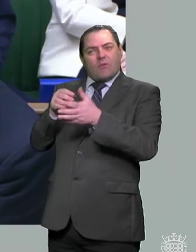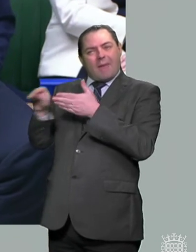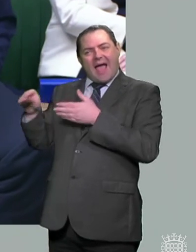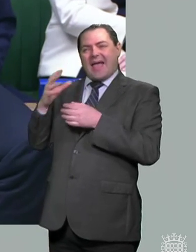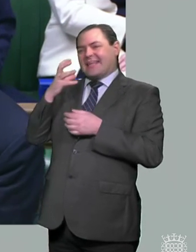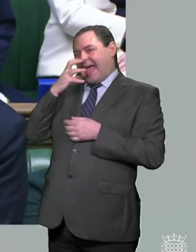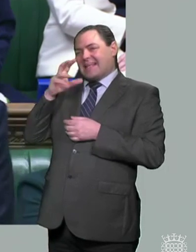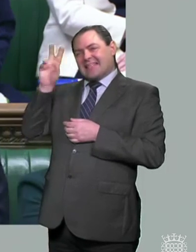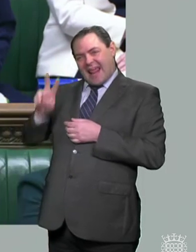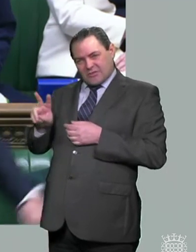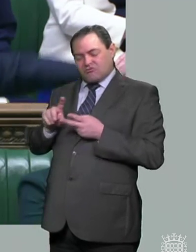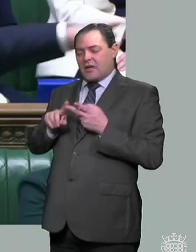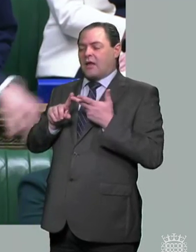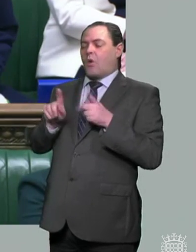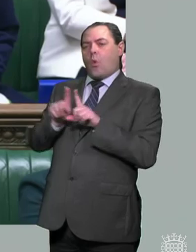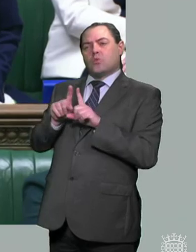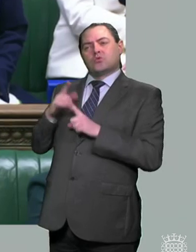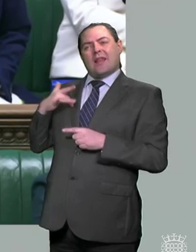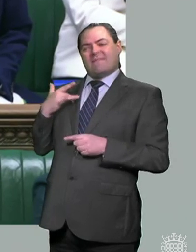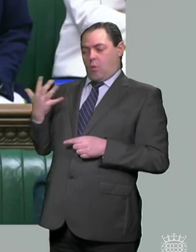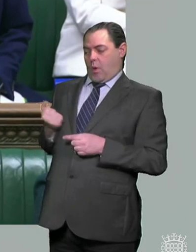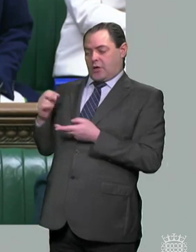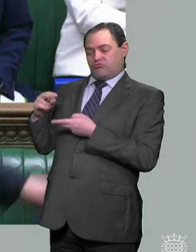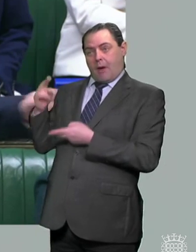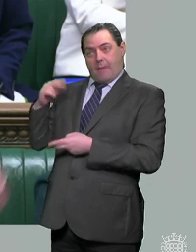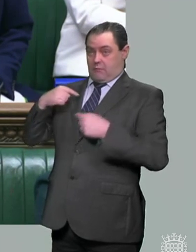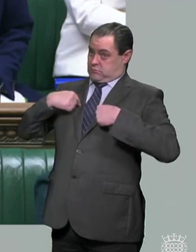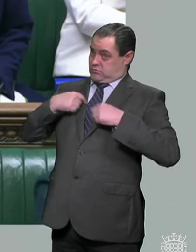We are lifting the living wage, which this party introduced.